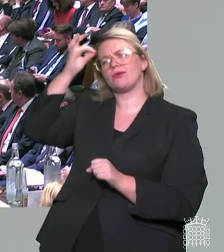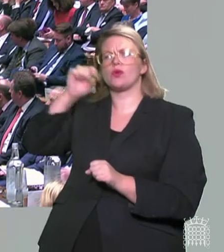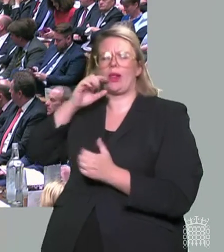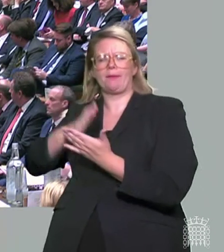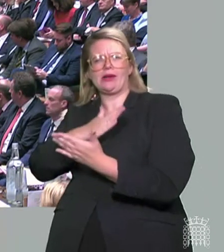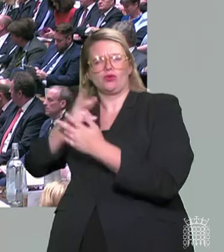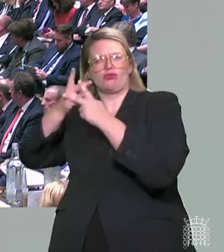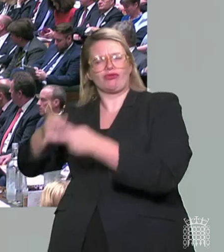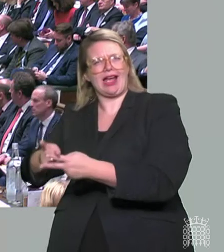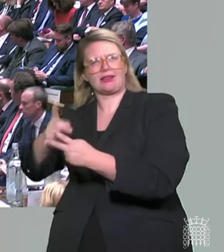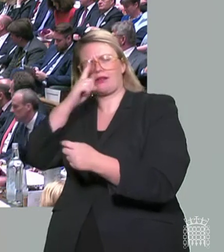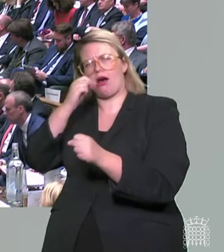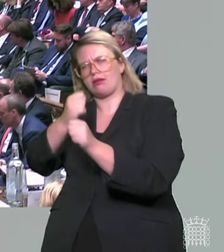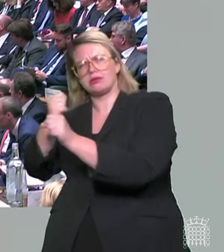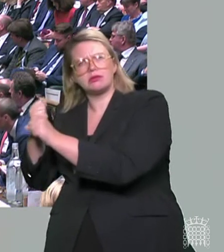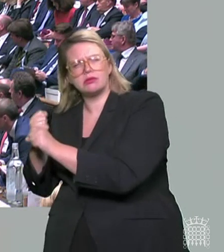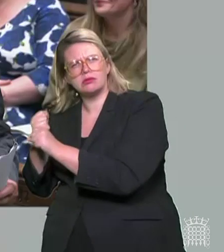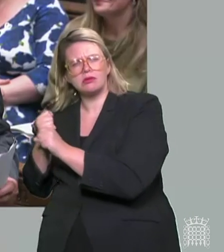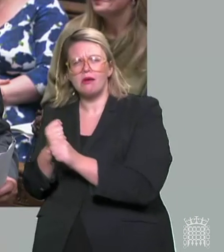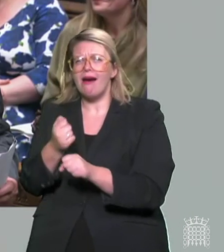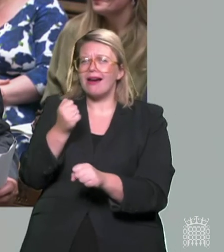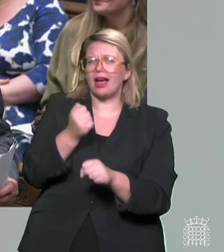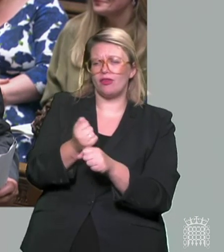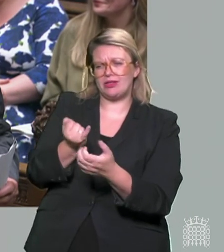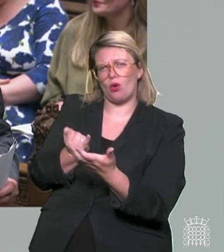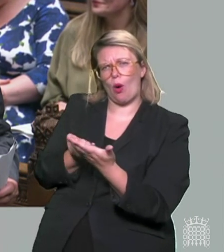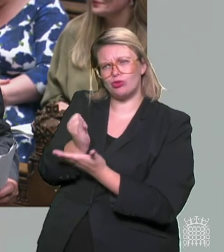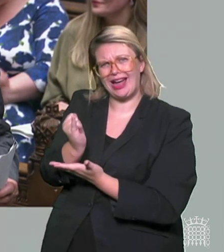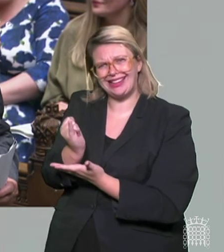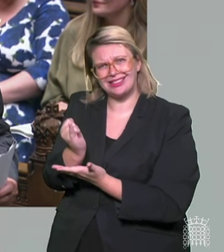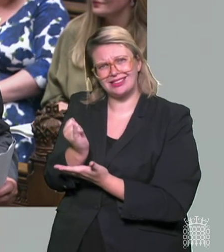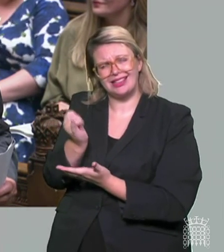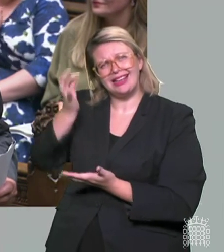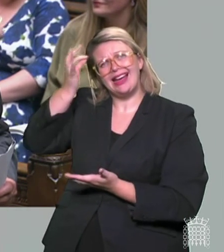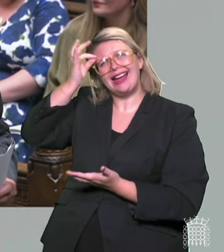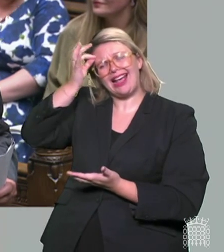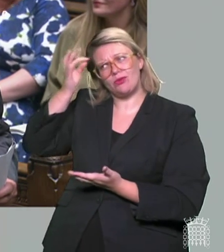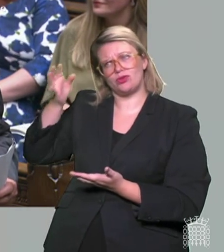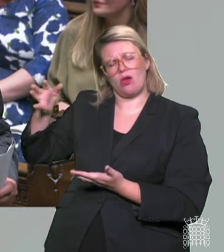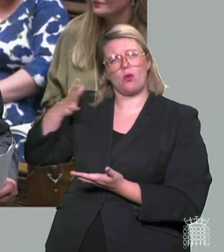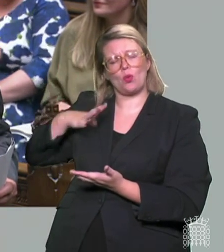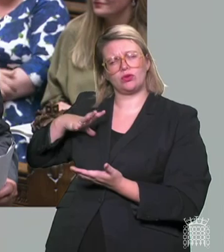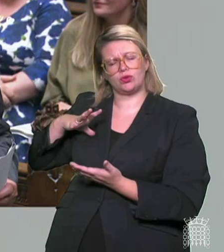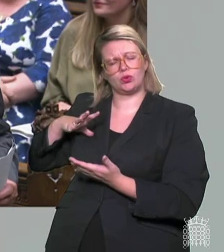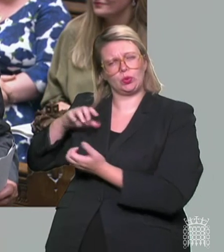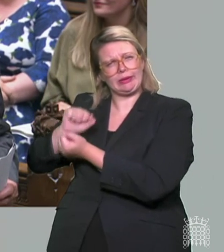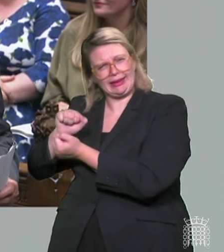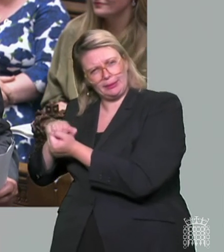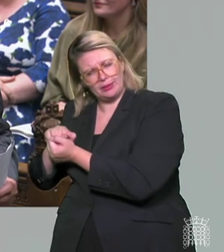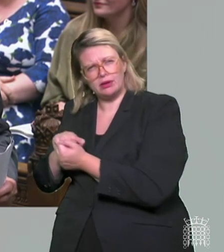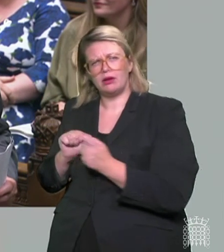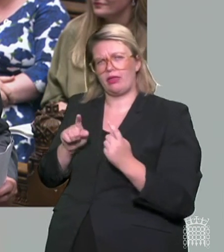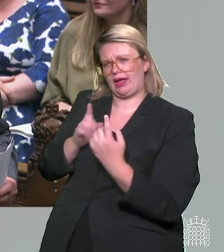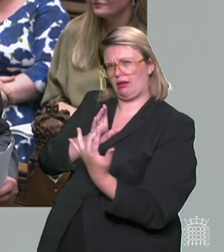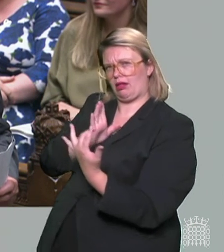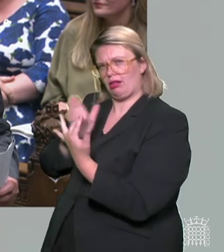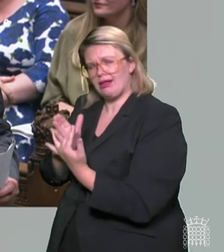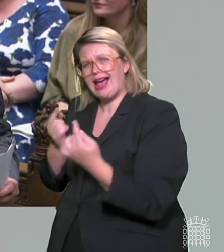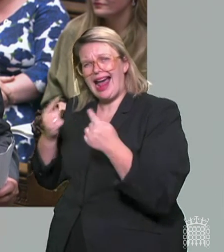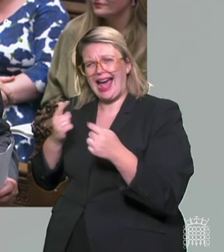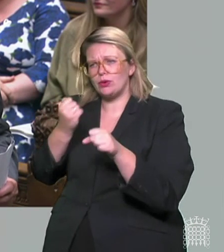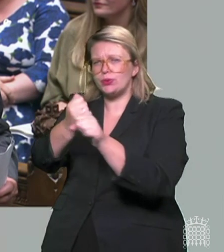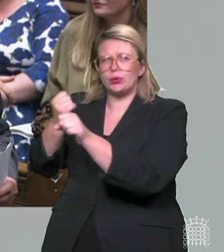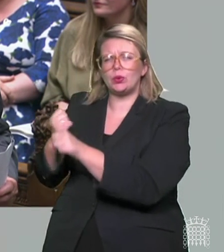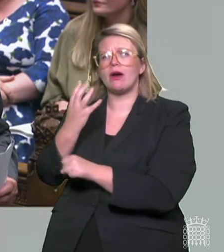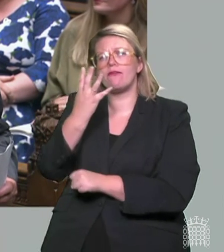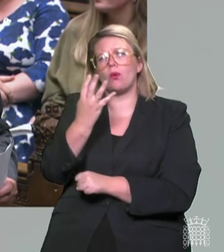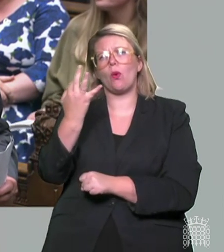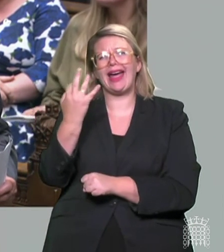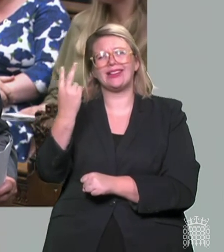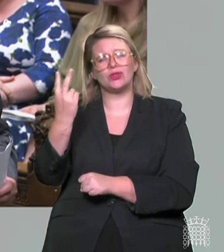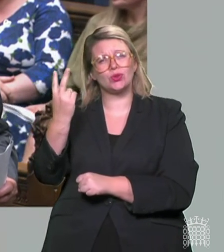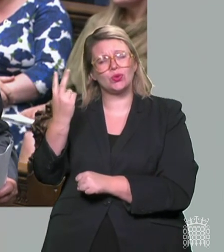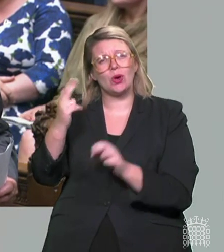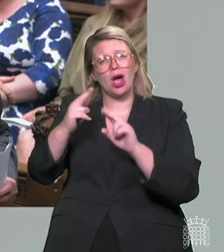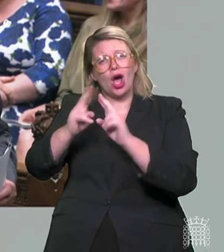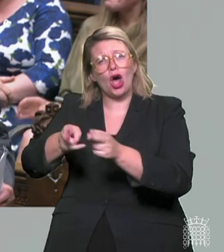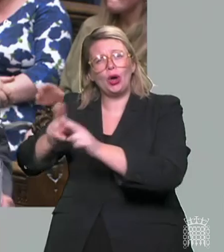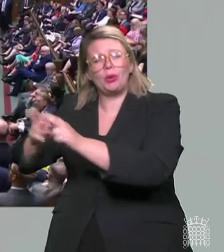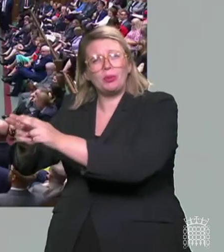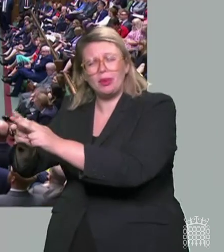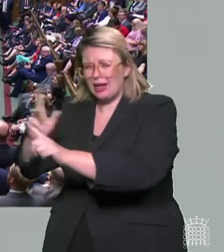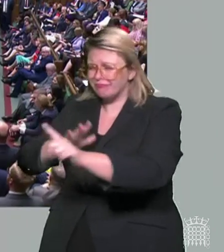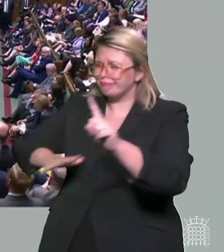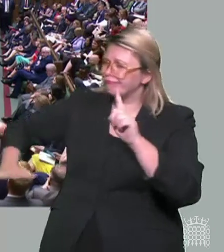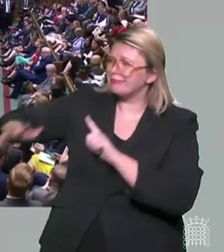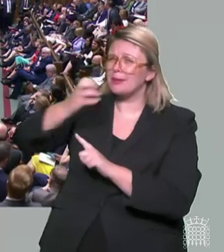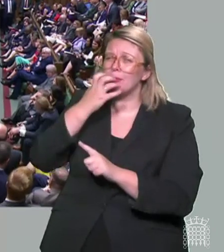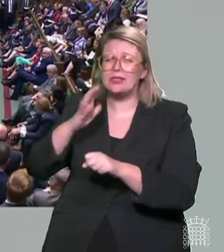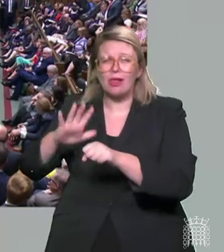May I ask the Prime Minister to tell the Government to withdraw their objection to the council’s appeal against the absurd decision by a planning inspector to allow 482 homes to be built on the green lung between Goring and Ferring?